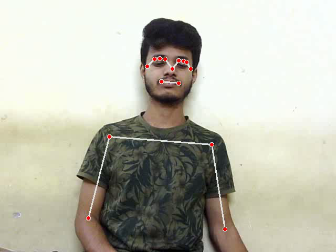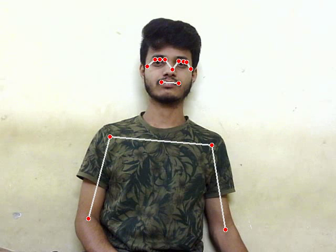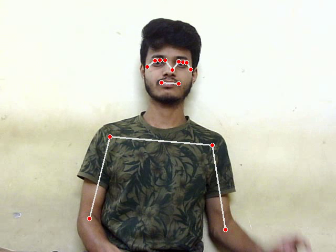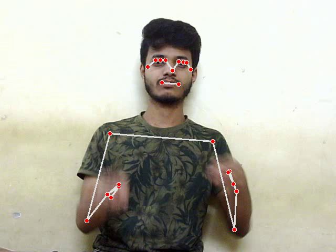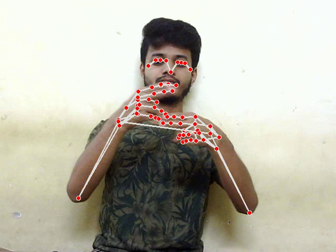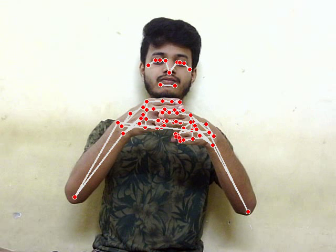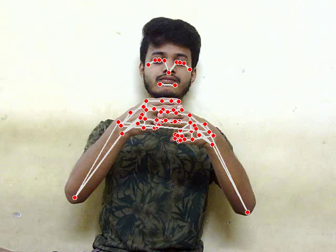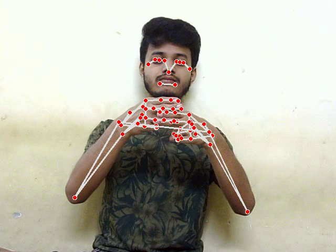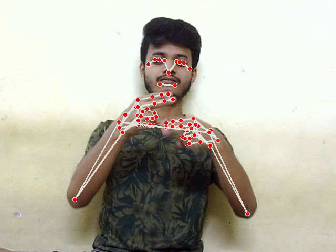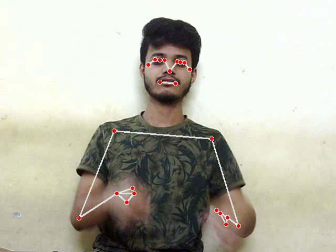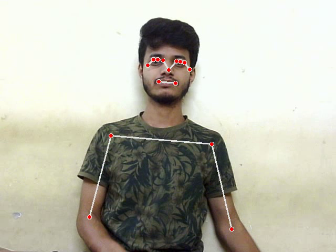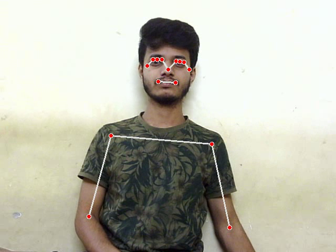name